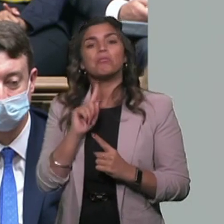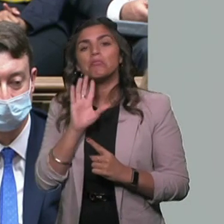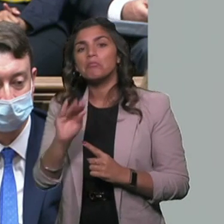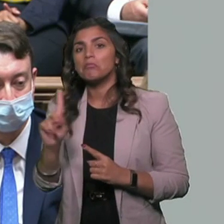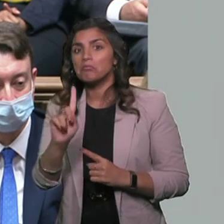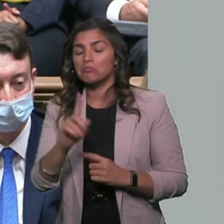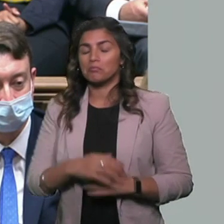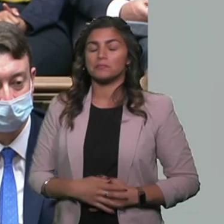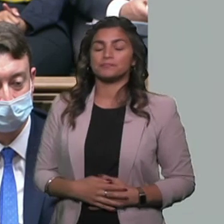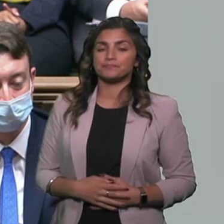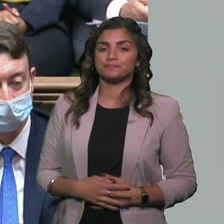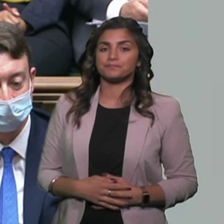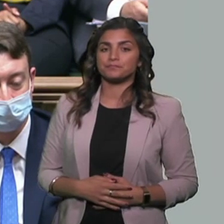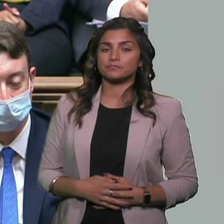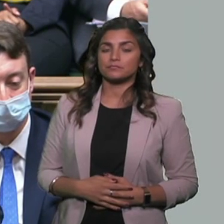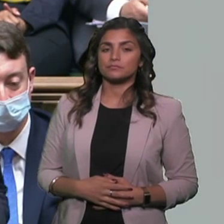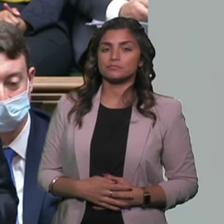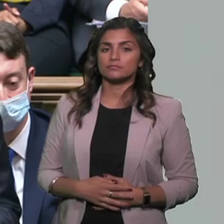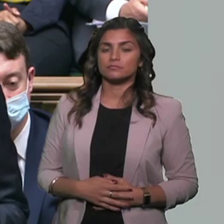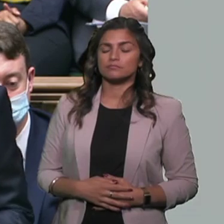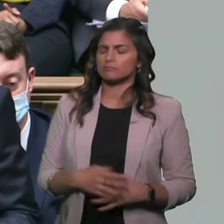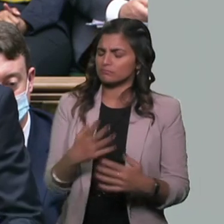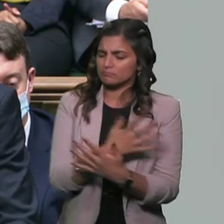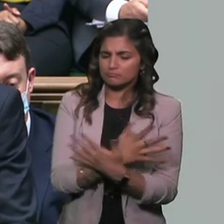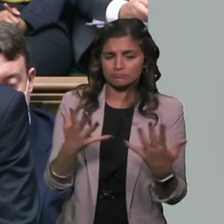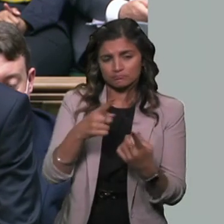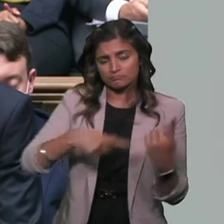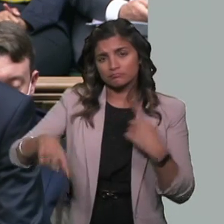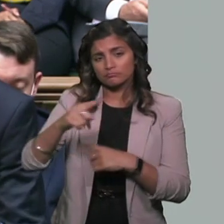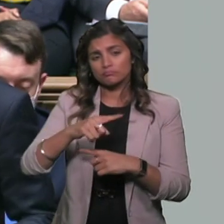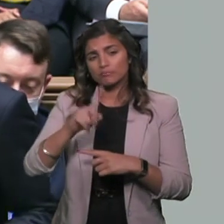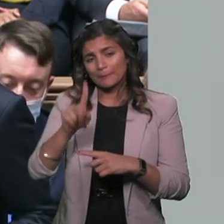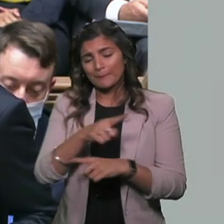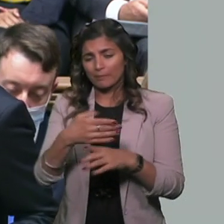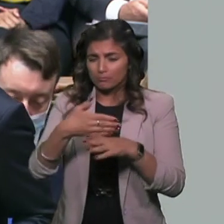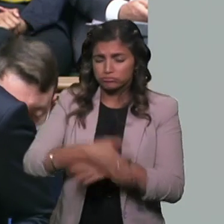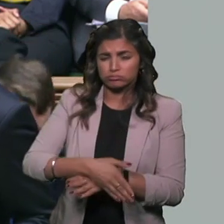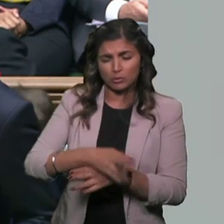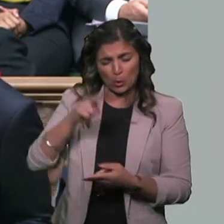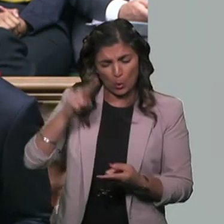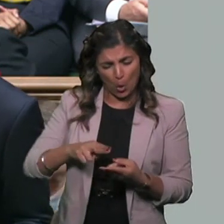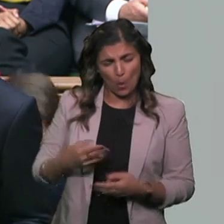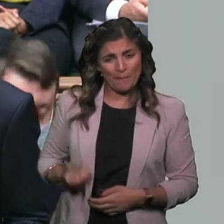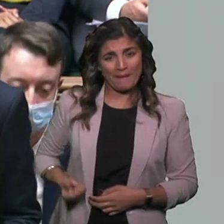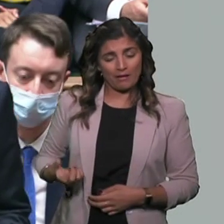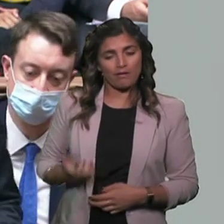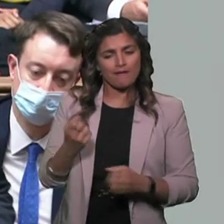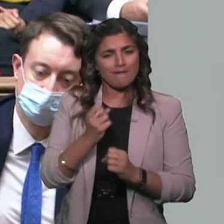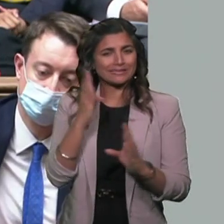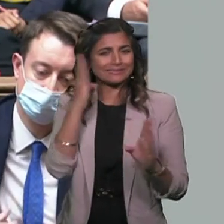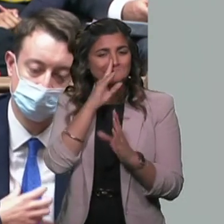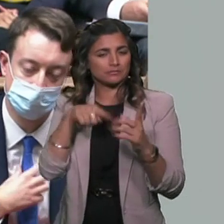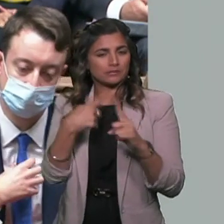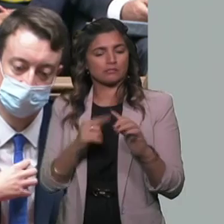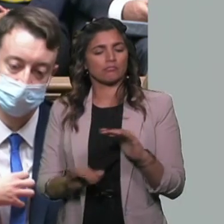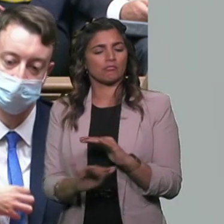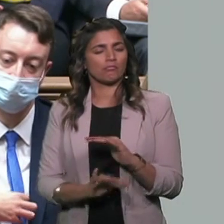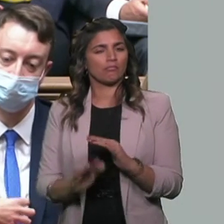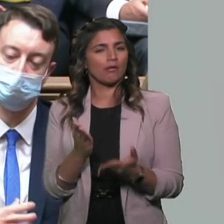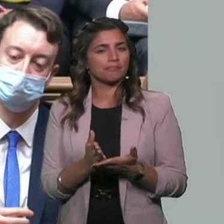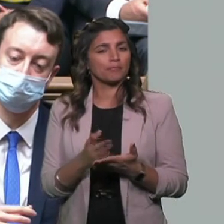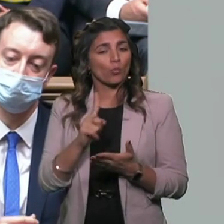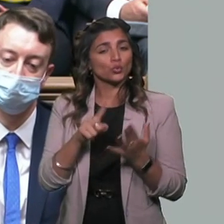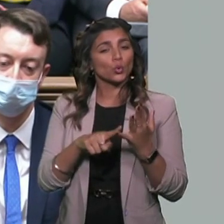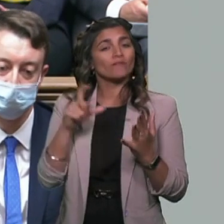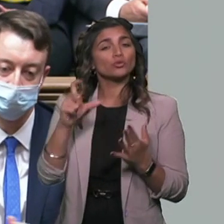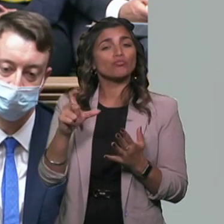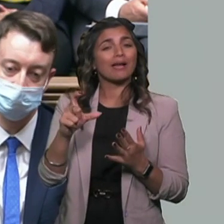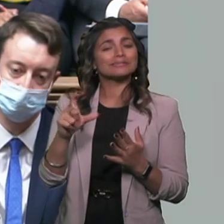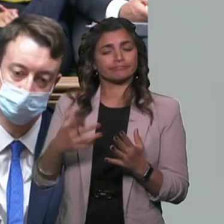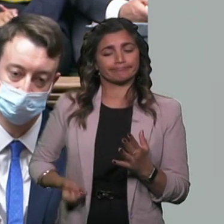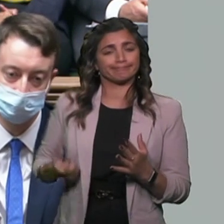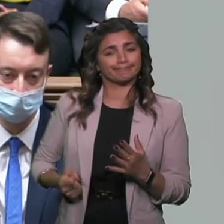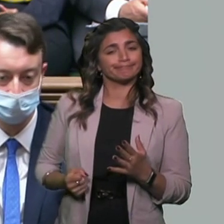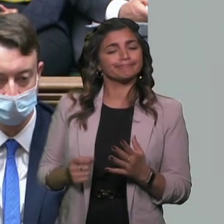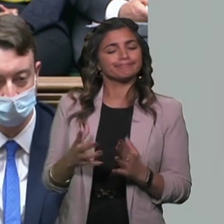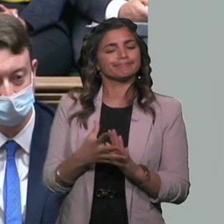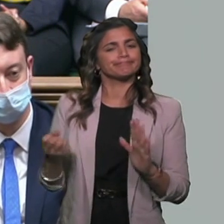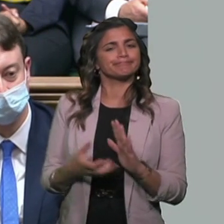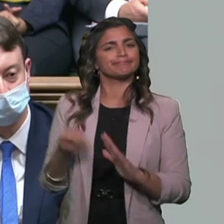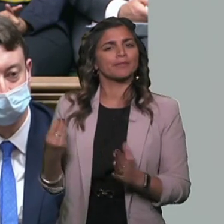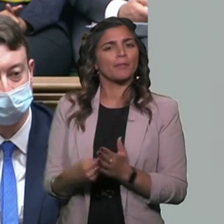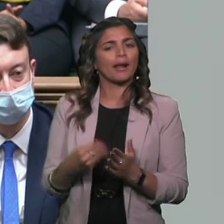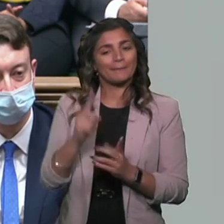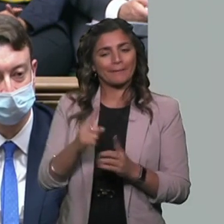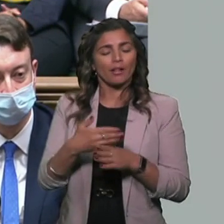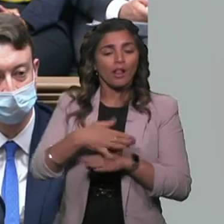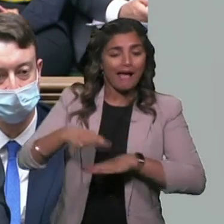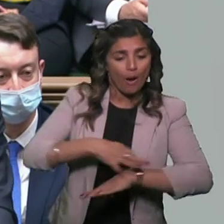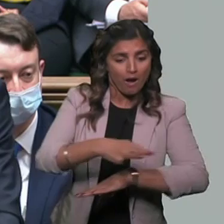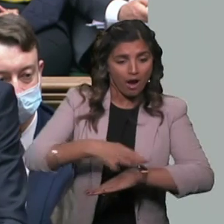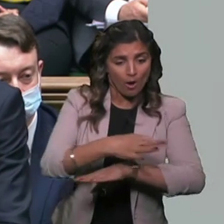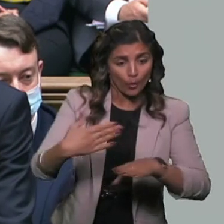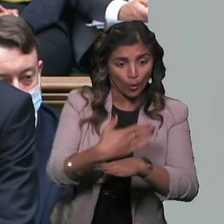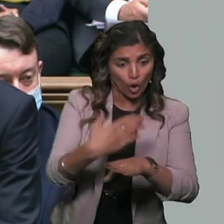For many of the lowest paid in society there is a hidden tax on work: the universal credit taper withdraws support as people work more hours.